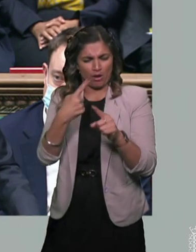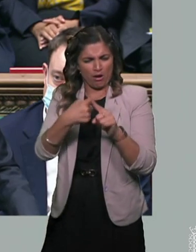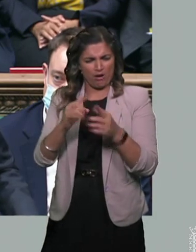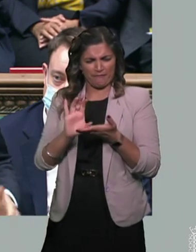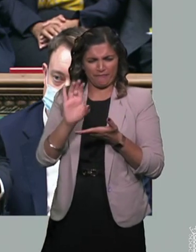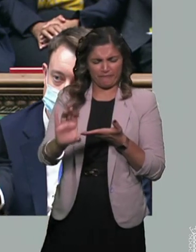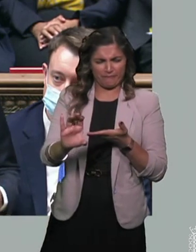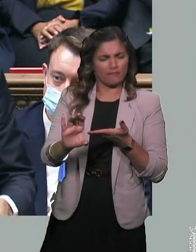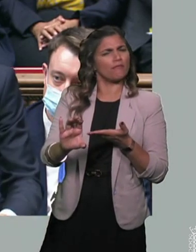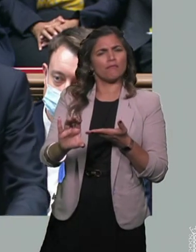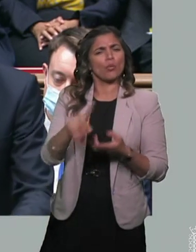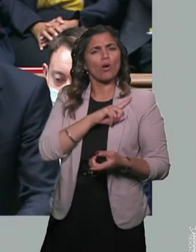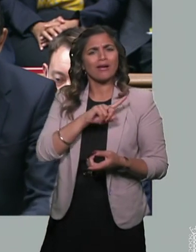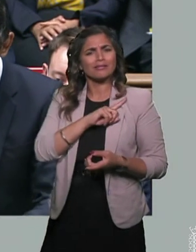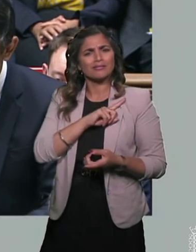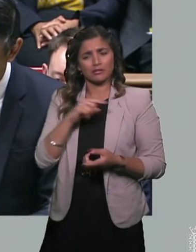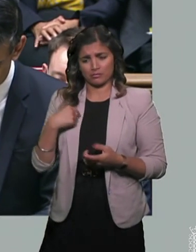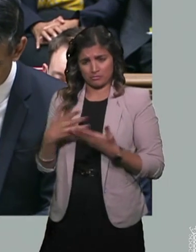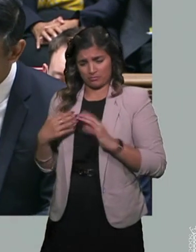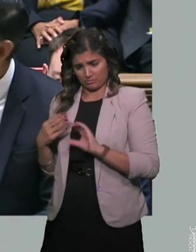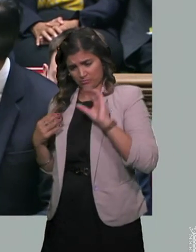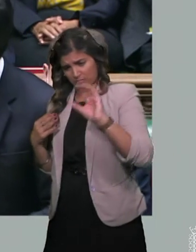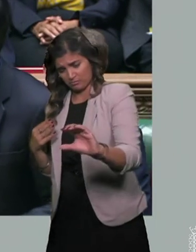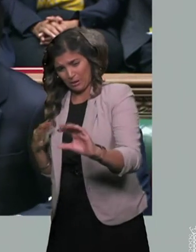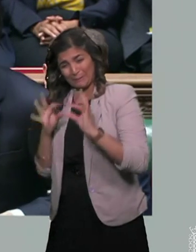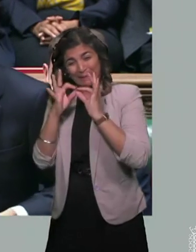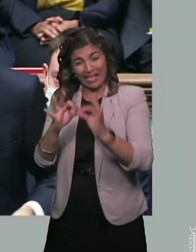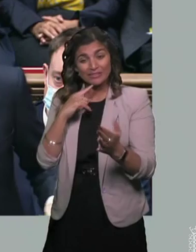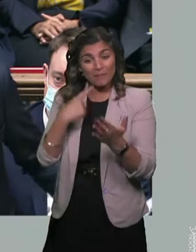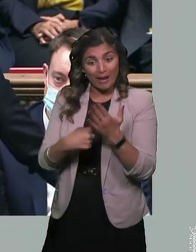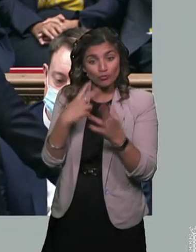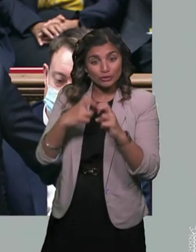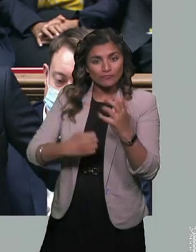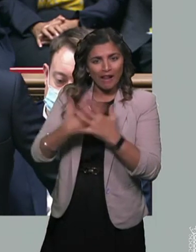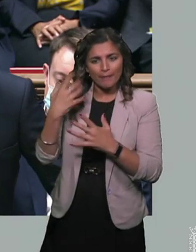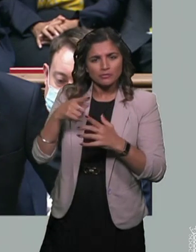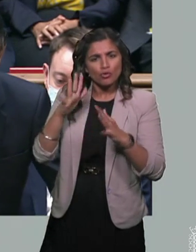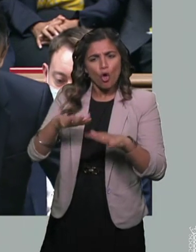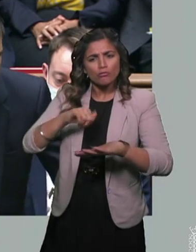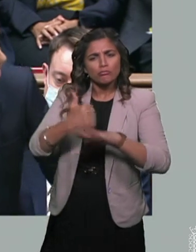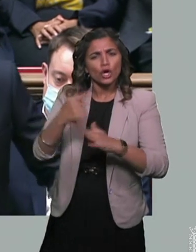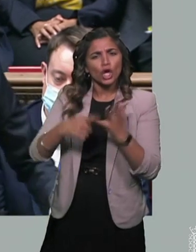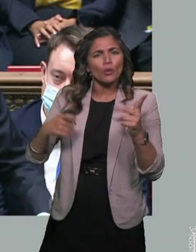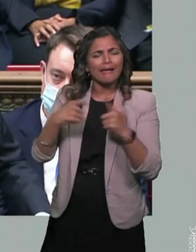We are subsidising billions of pounds of R&D that is not even happening here in the United Kingdom.